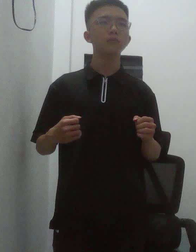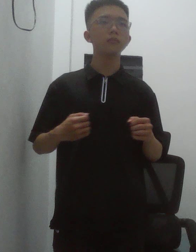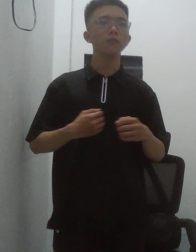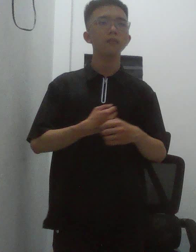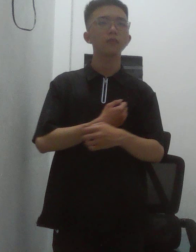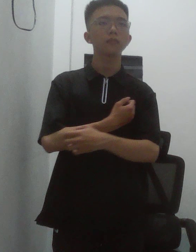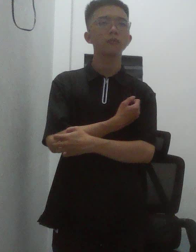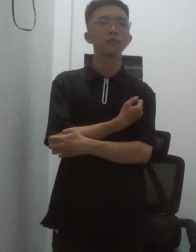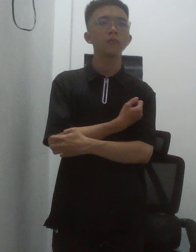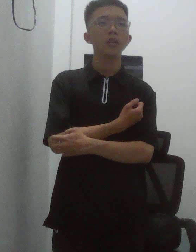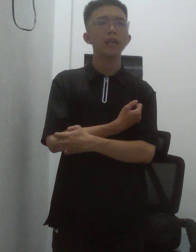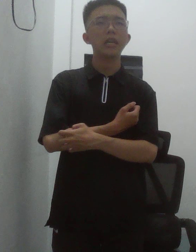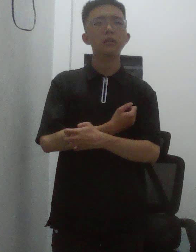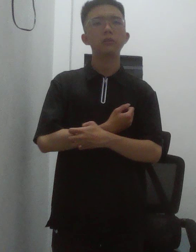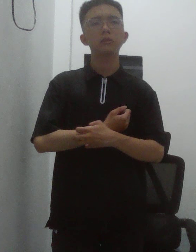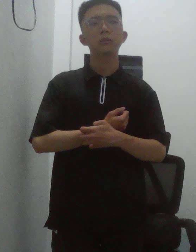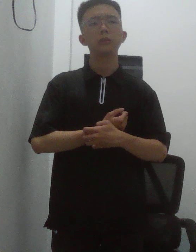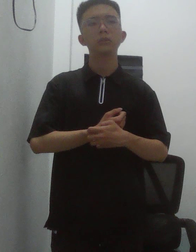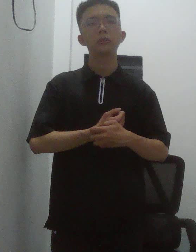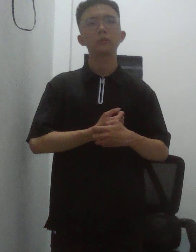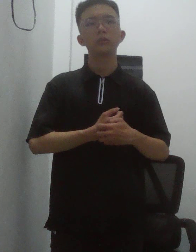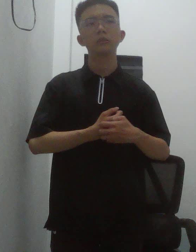ngheo